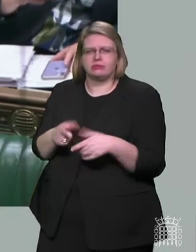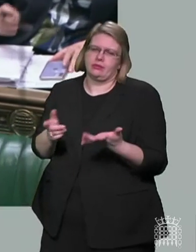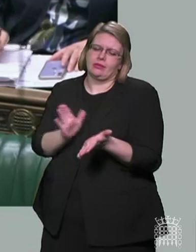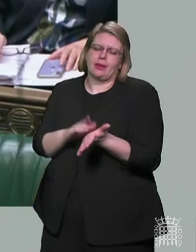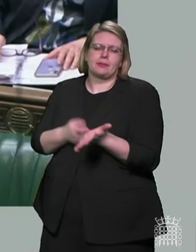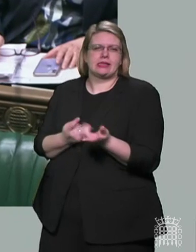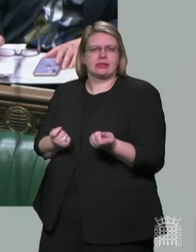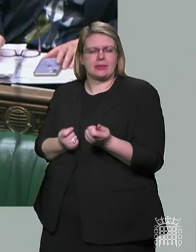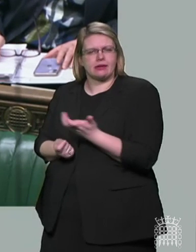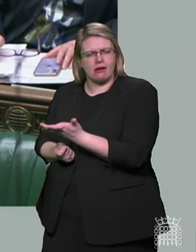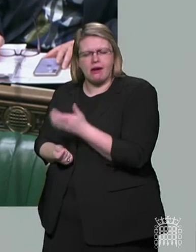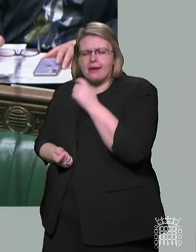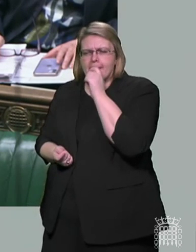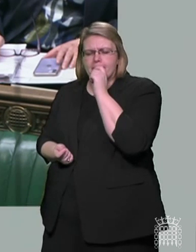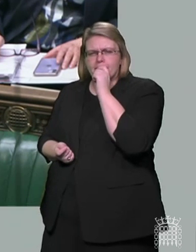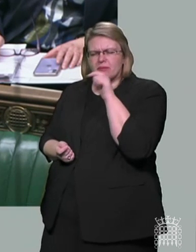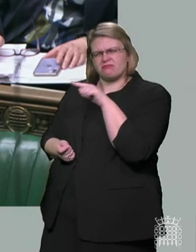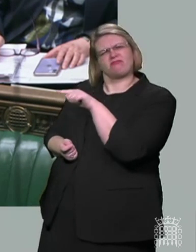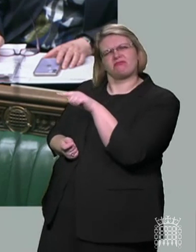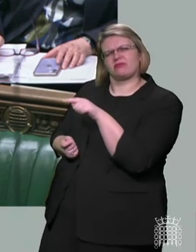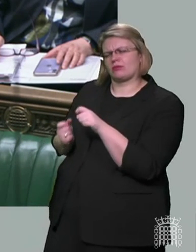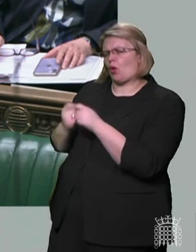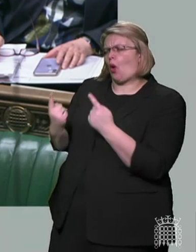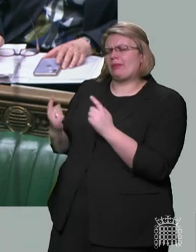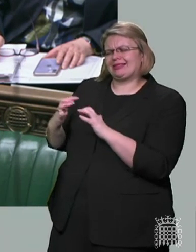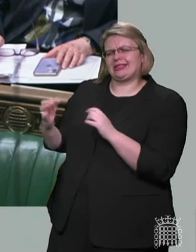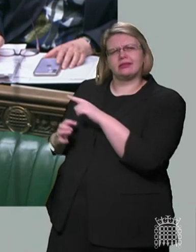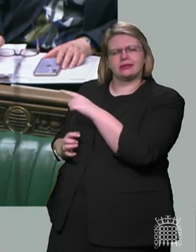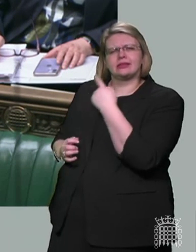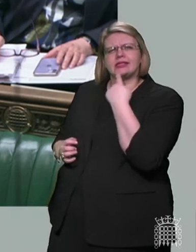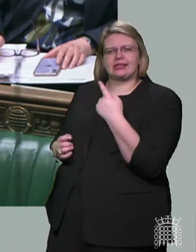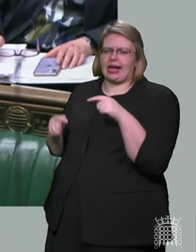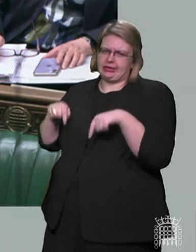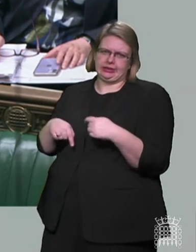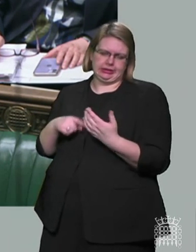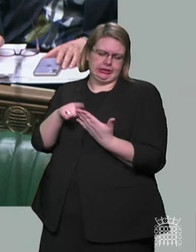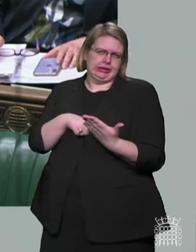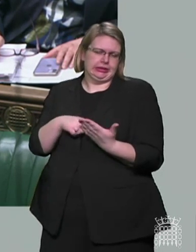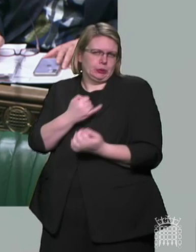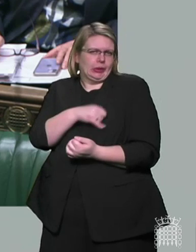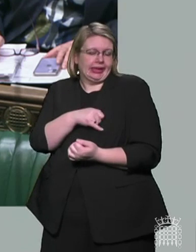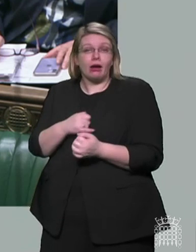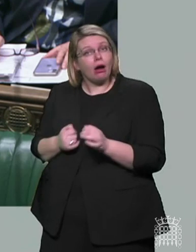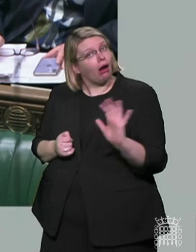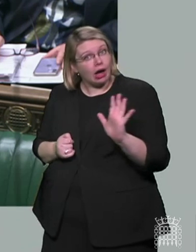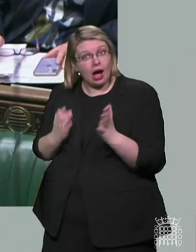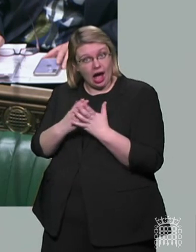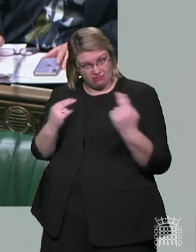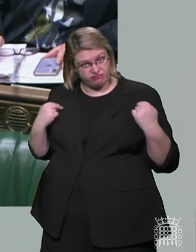I hear somebody on the Opposition Benches saying that it is weak so far, but it is not—it is strong and it will be very strong.